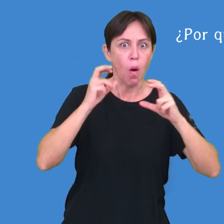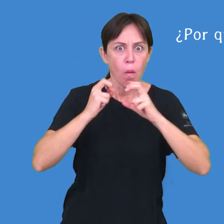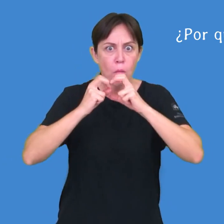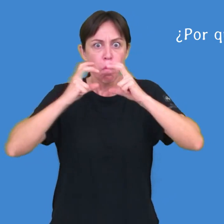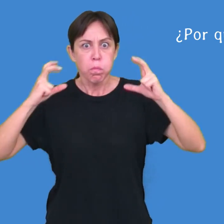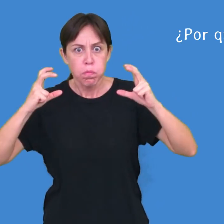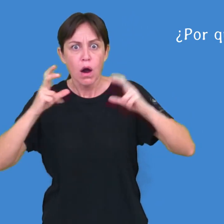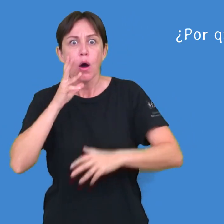gordo